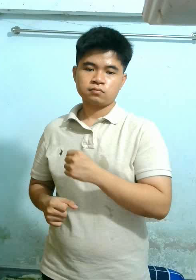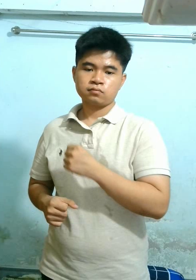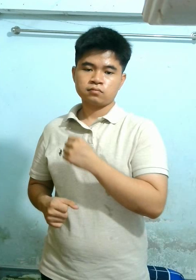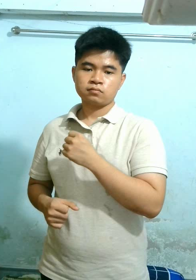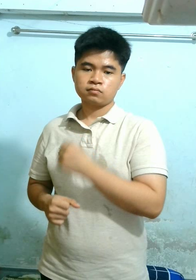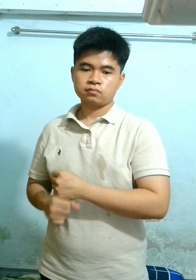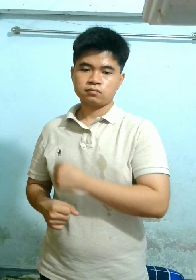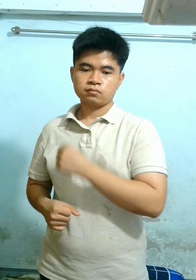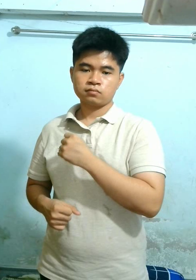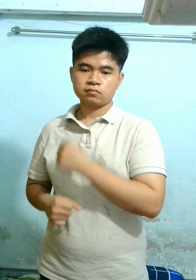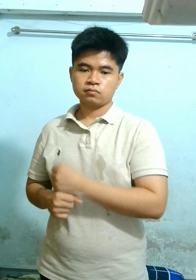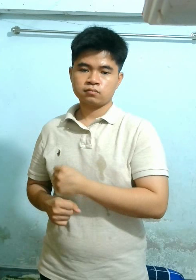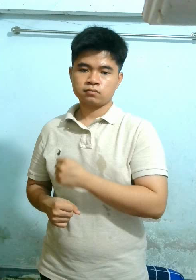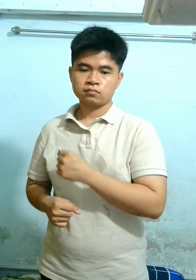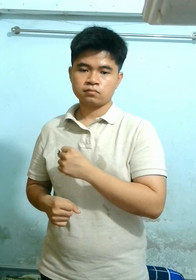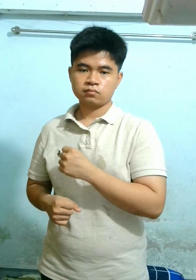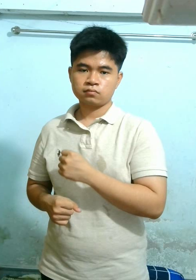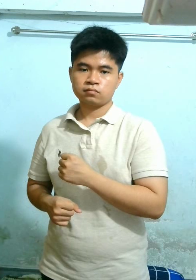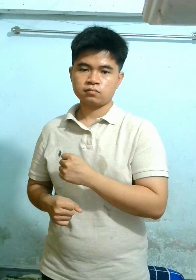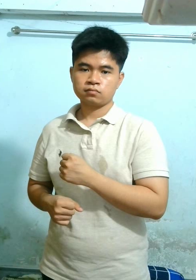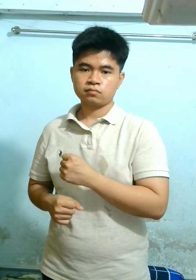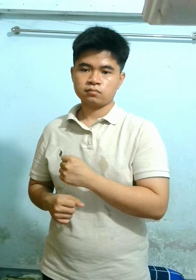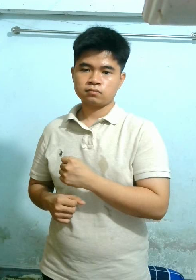cong viec